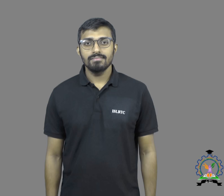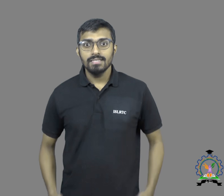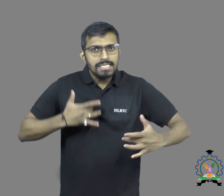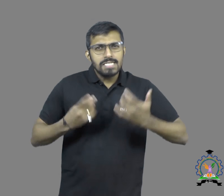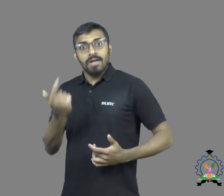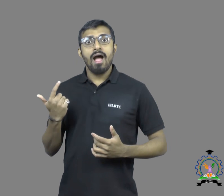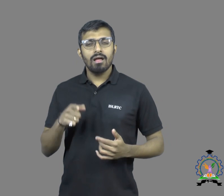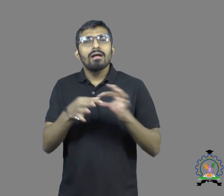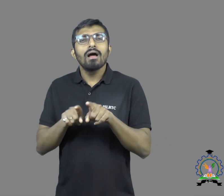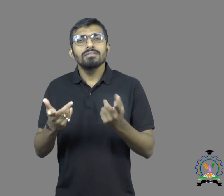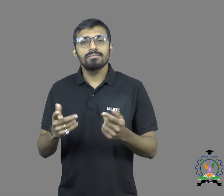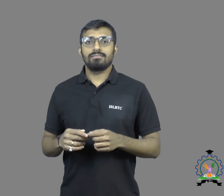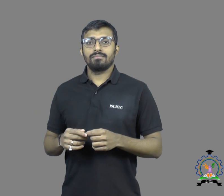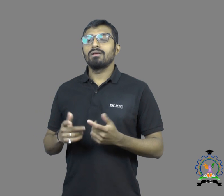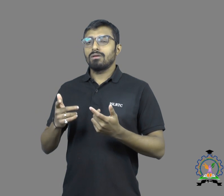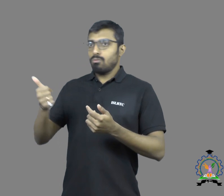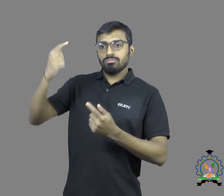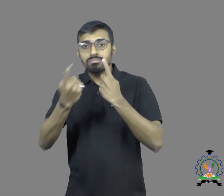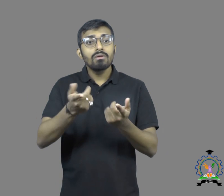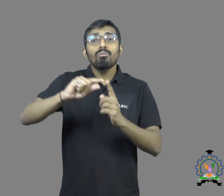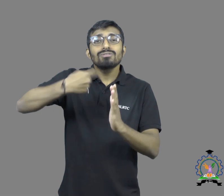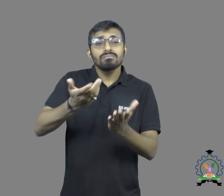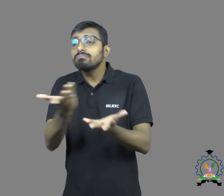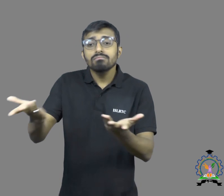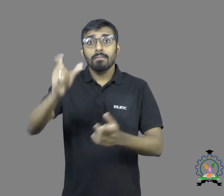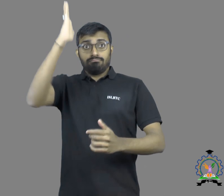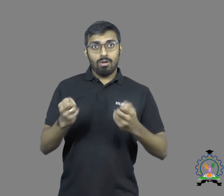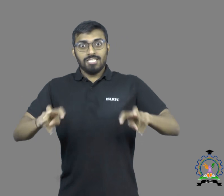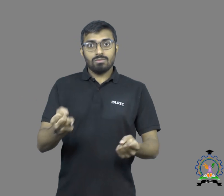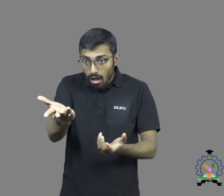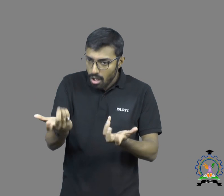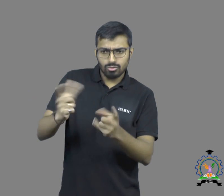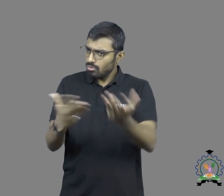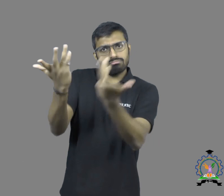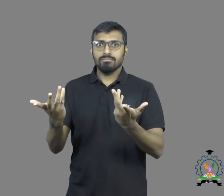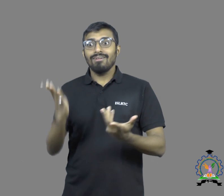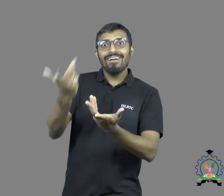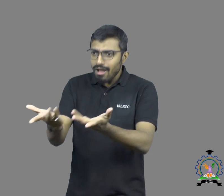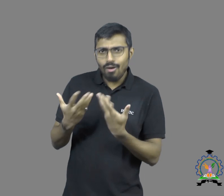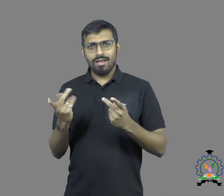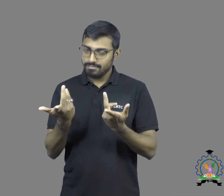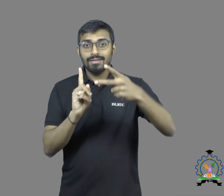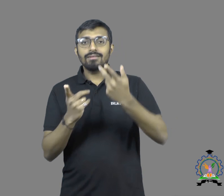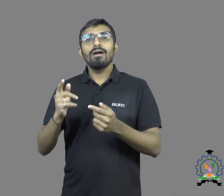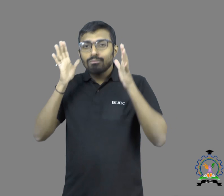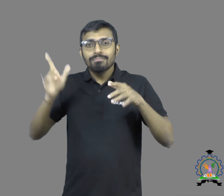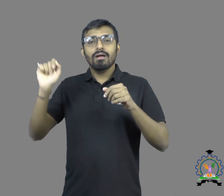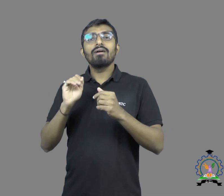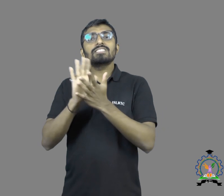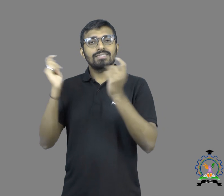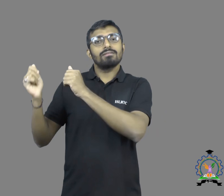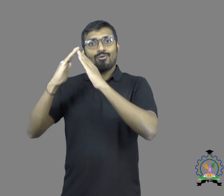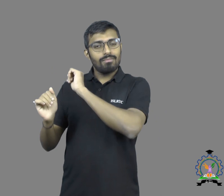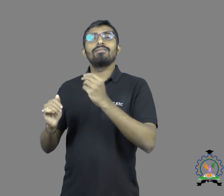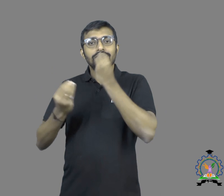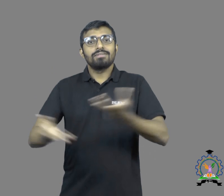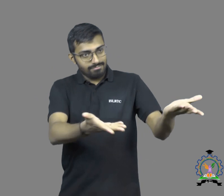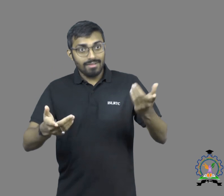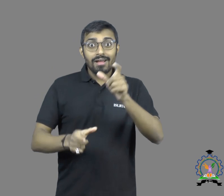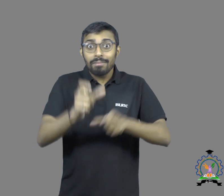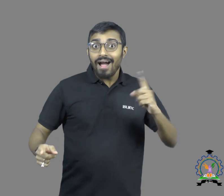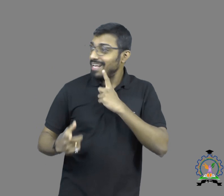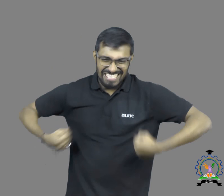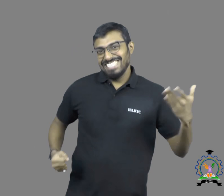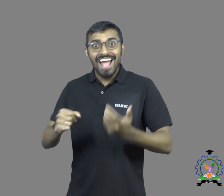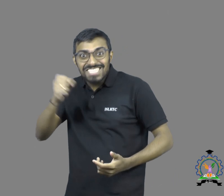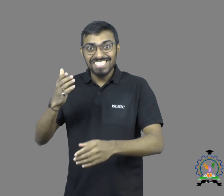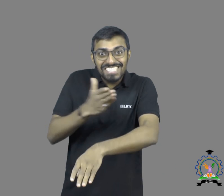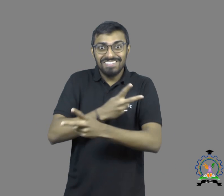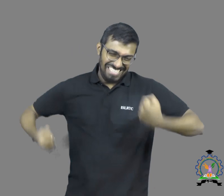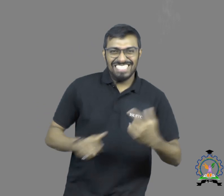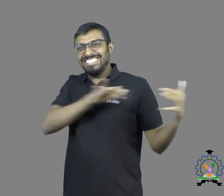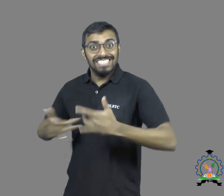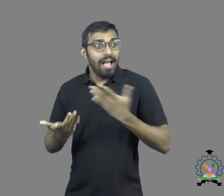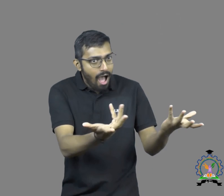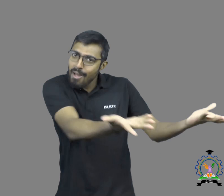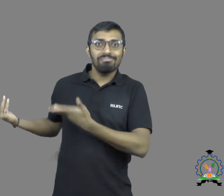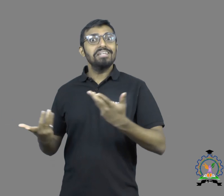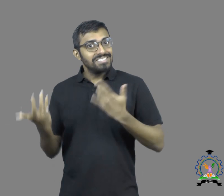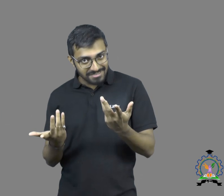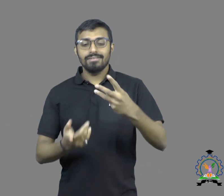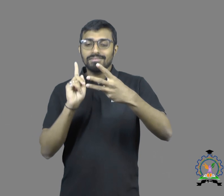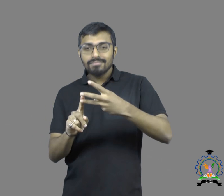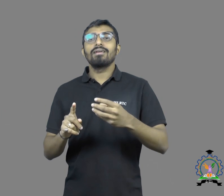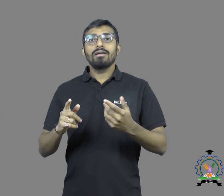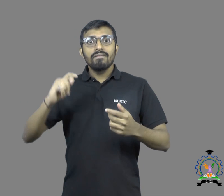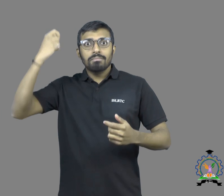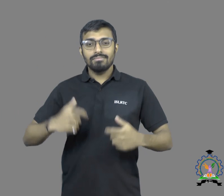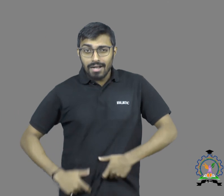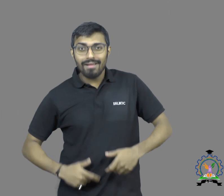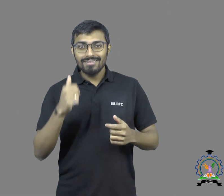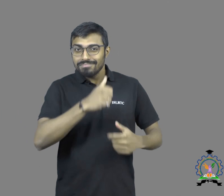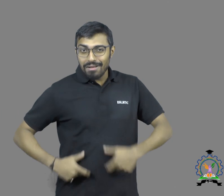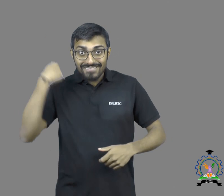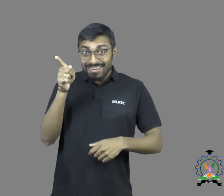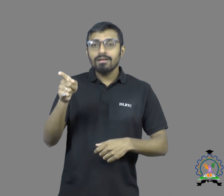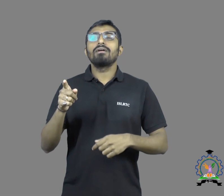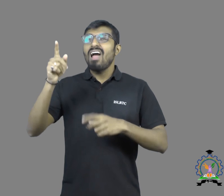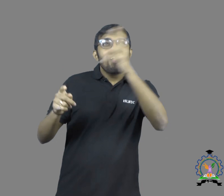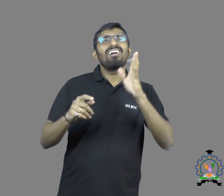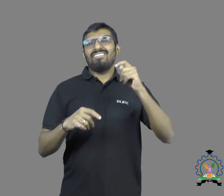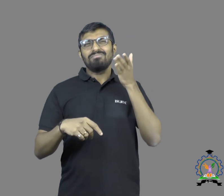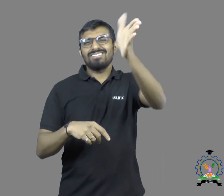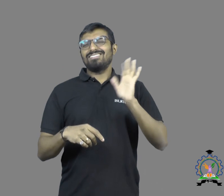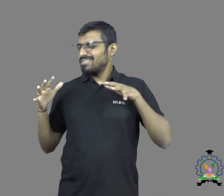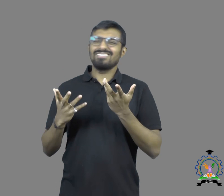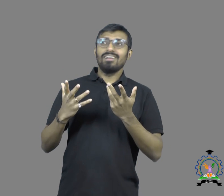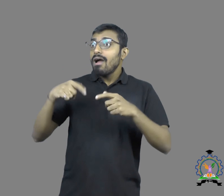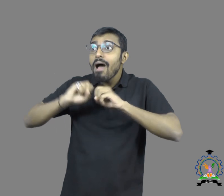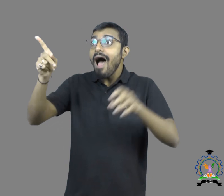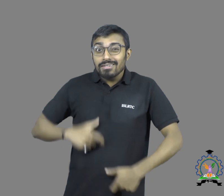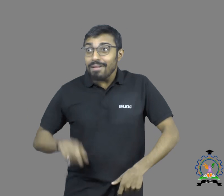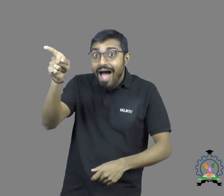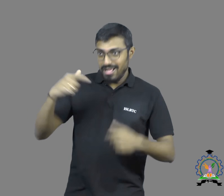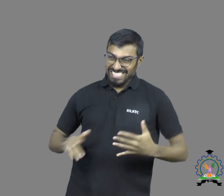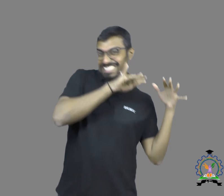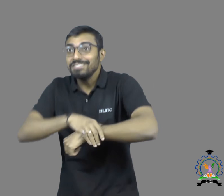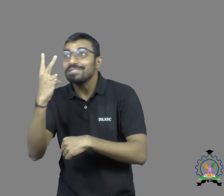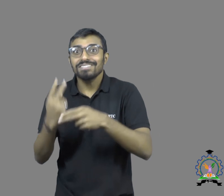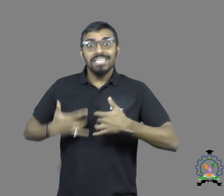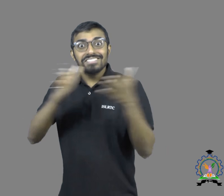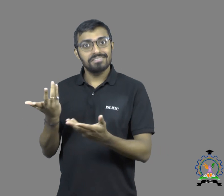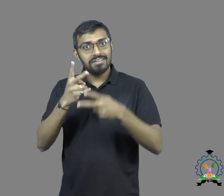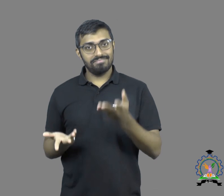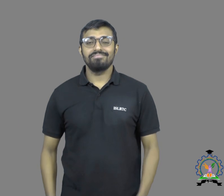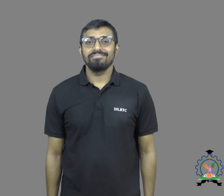Eagerness Willingness Promptness